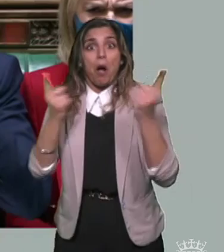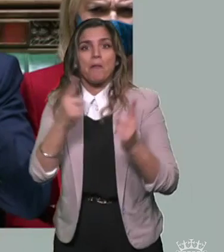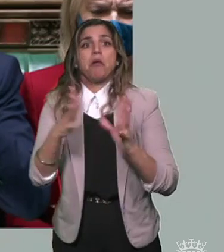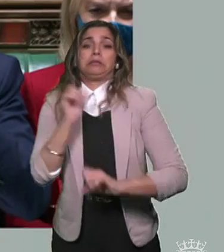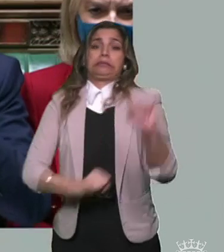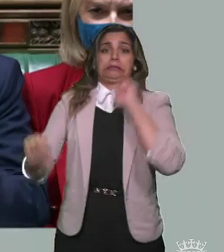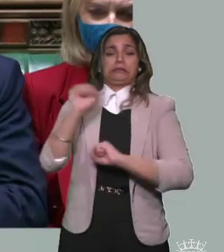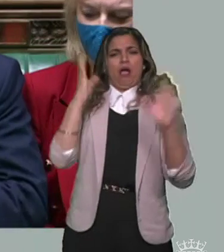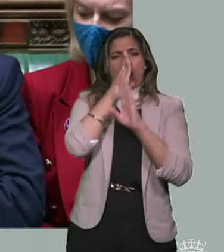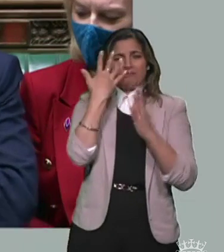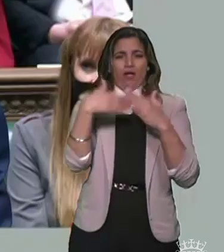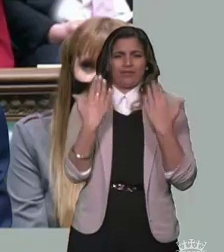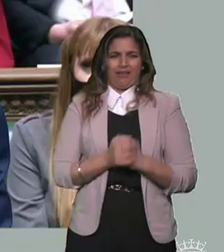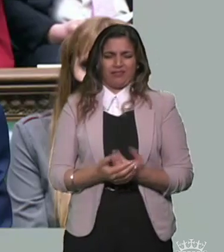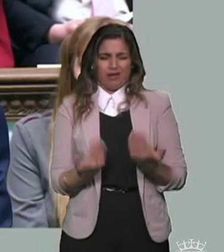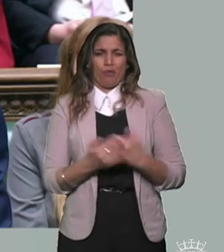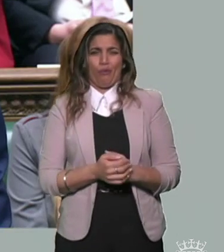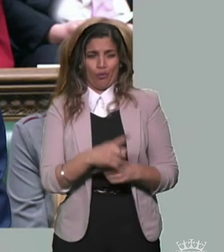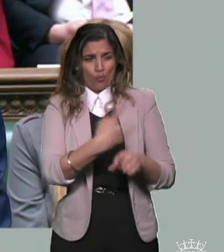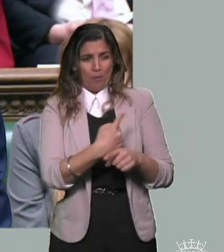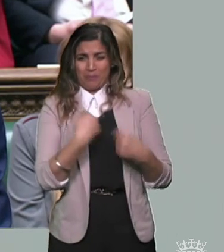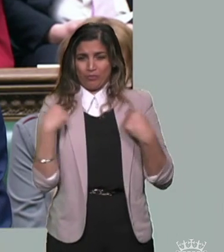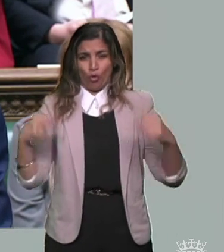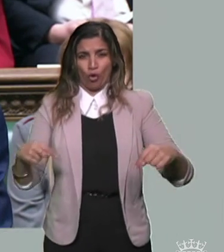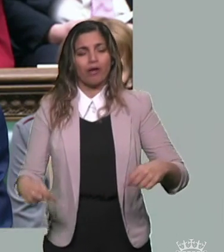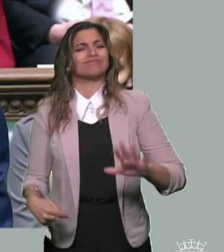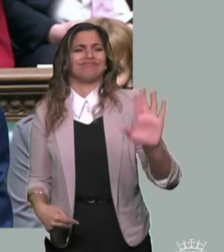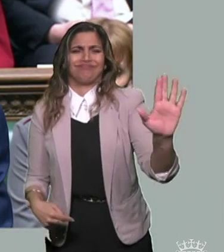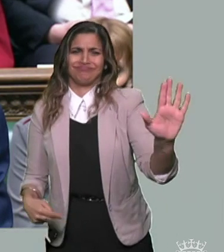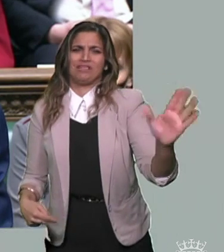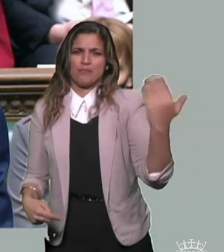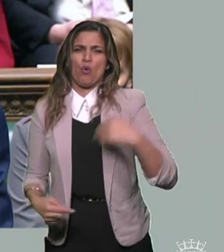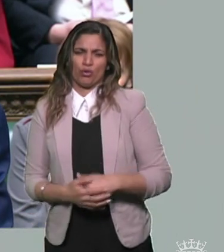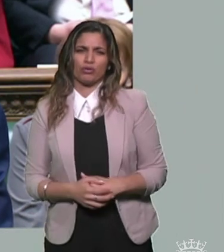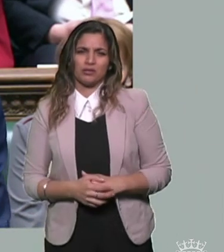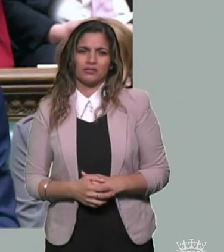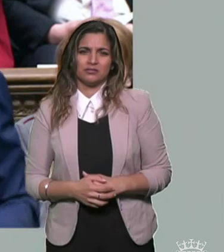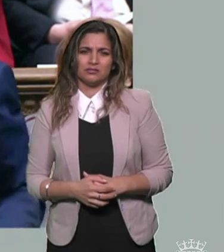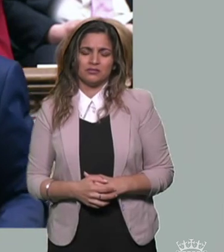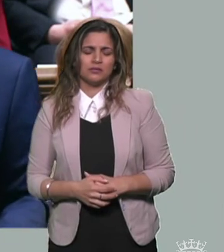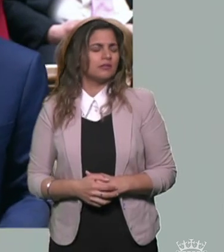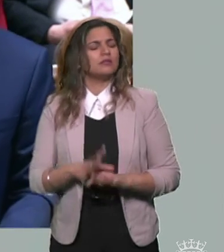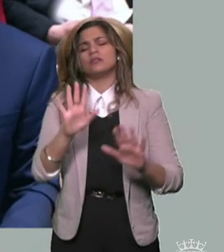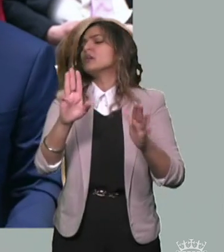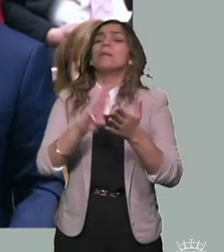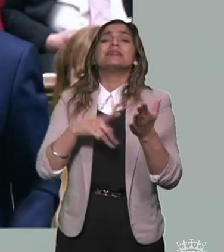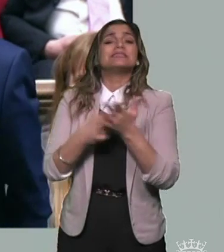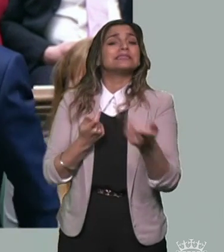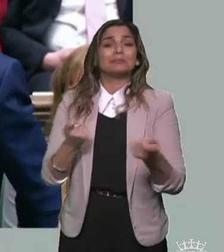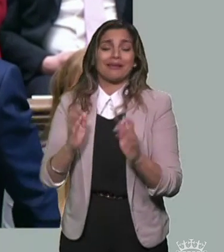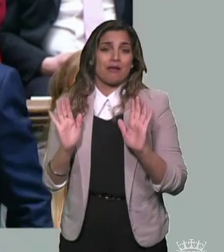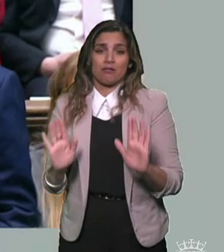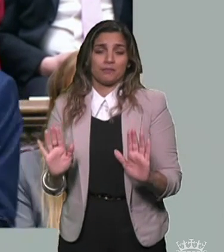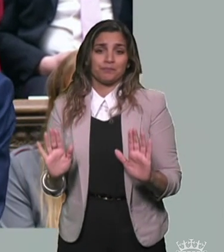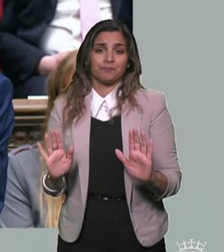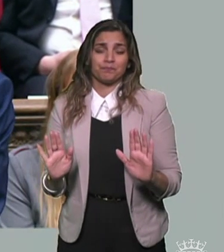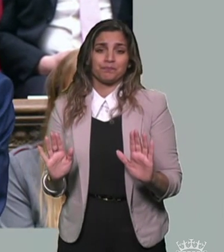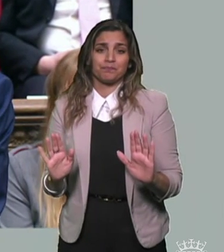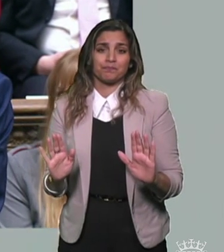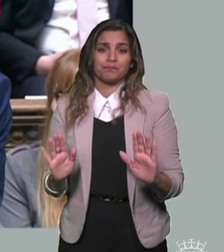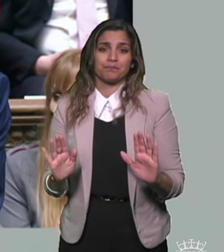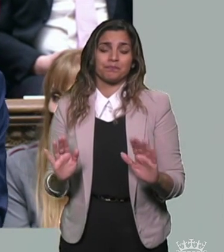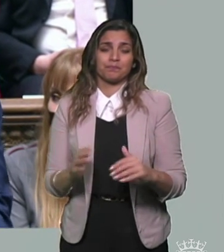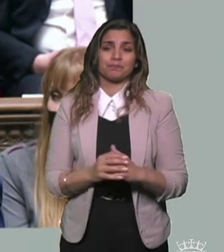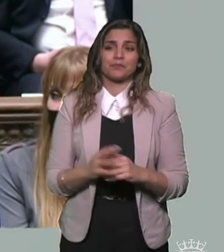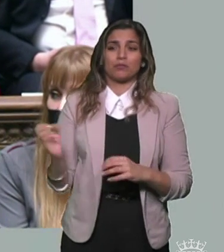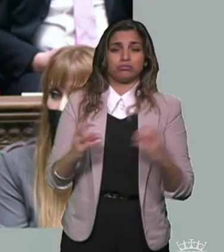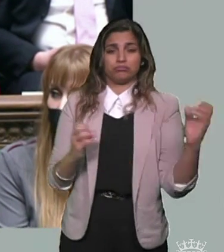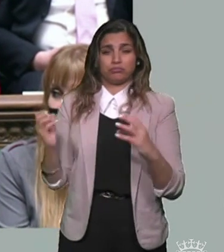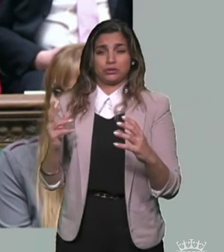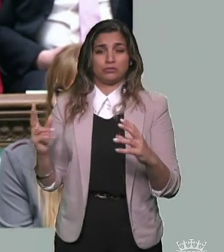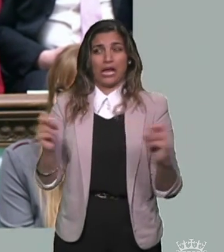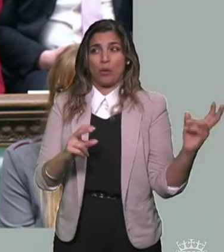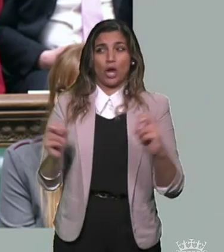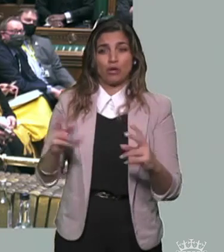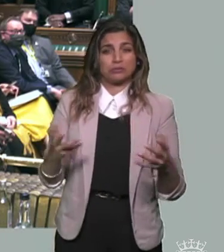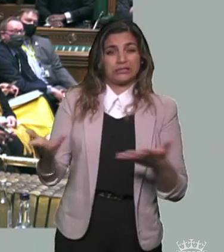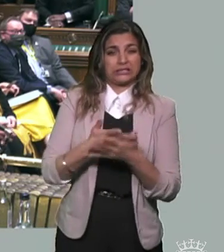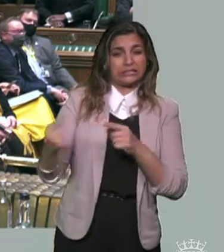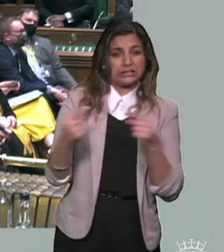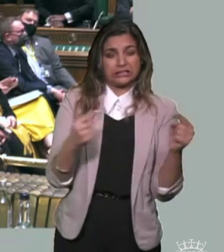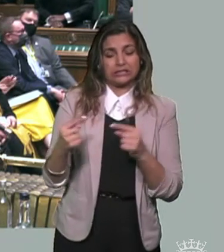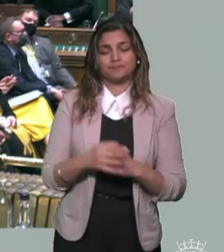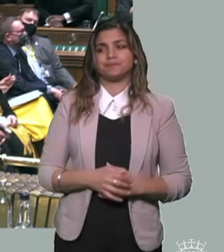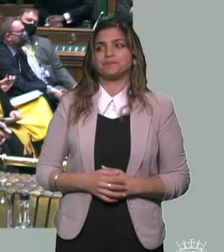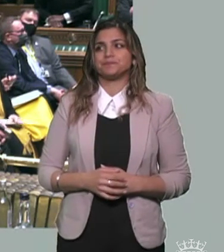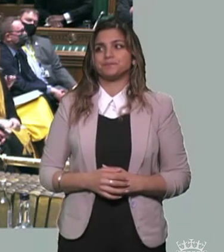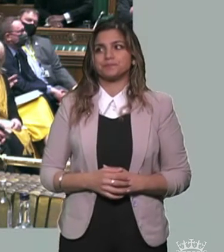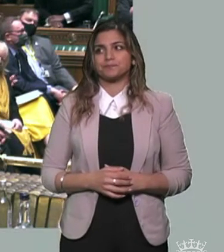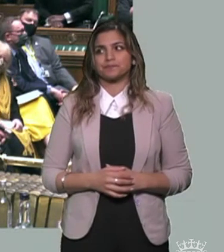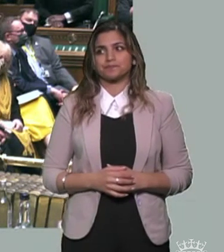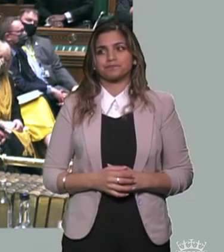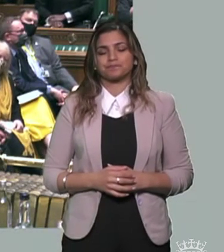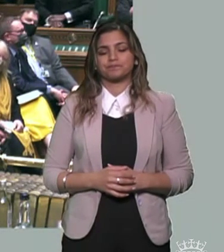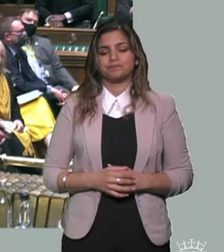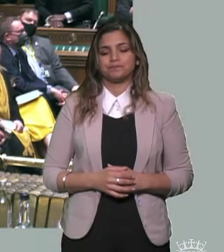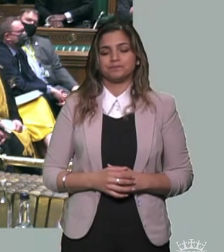He should not talk to me about being around for the allegations—